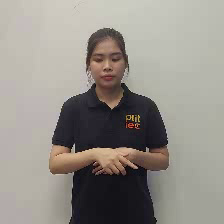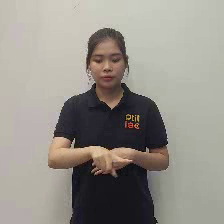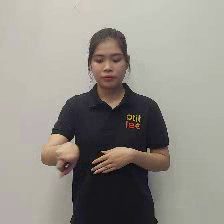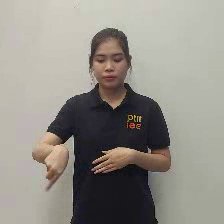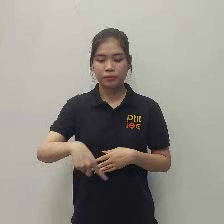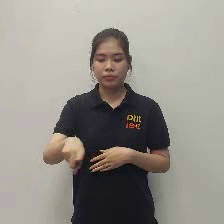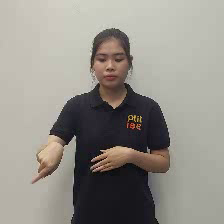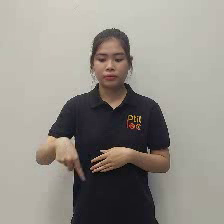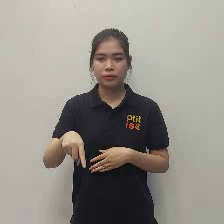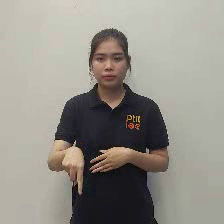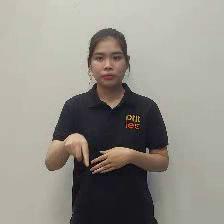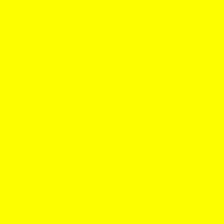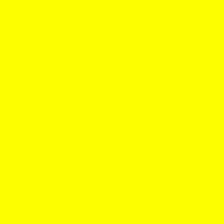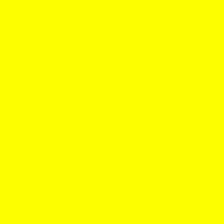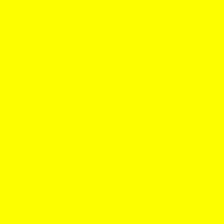Chúng ta